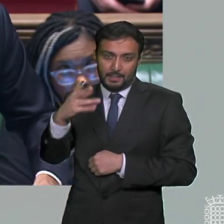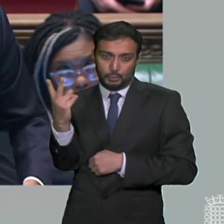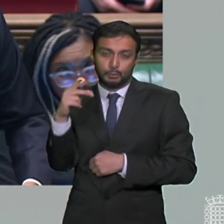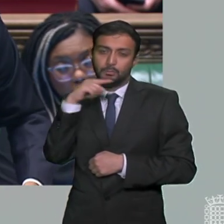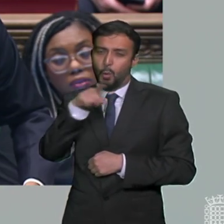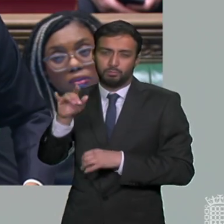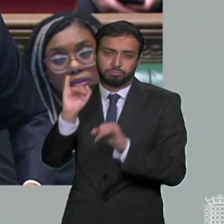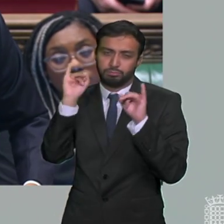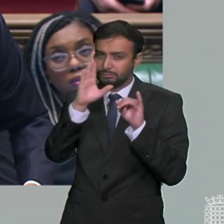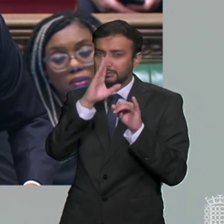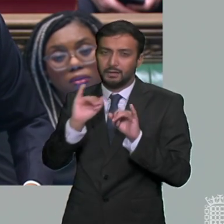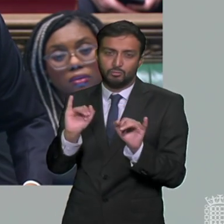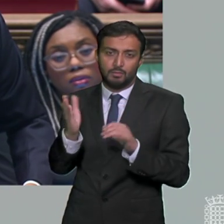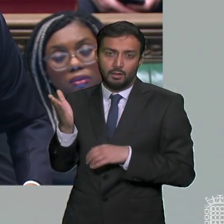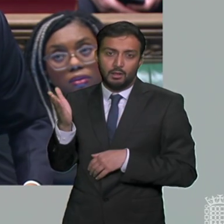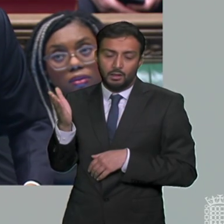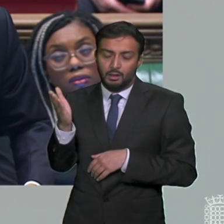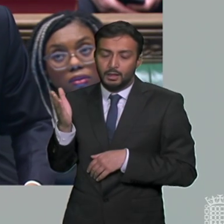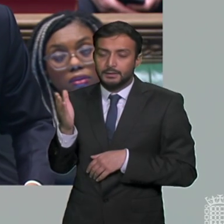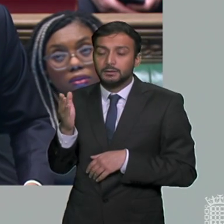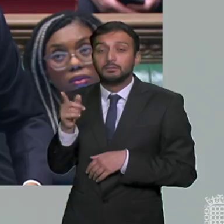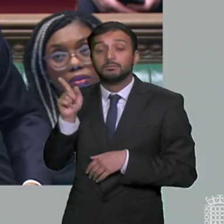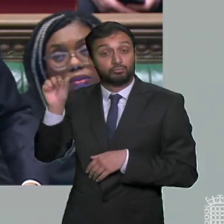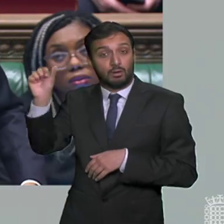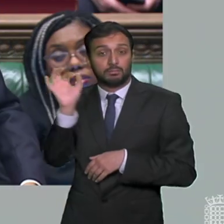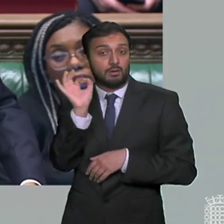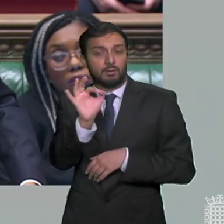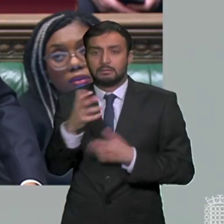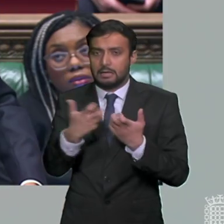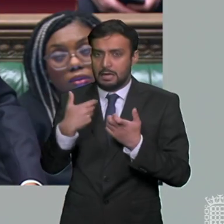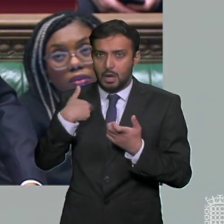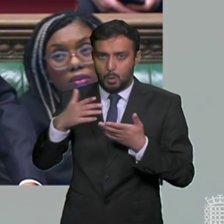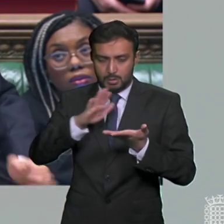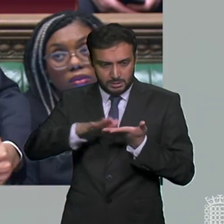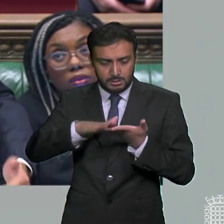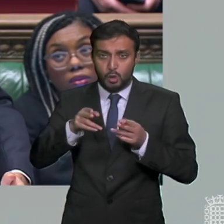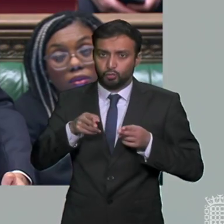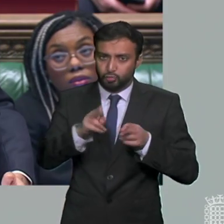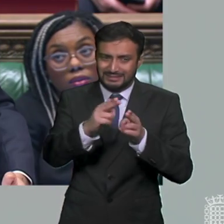She rightly asks what we are doing to make our streets safer and stamp out the scourge of knife crime.